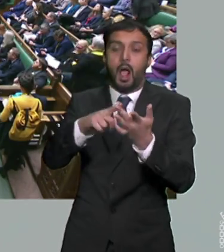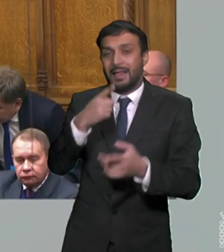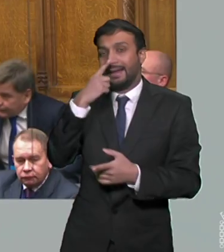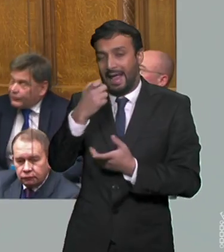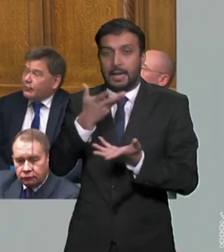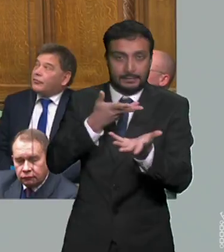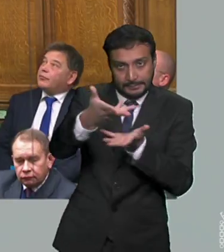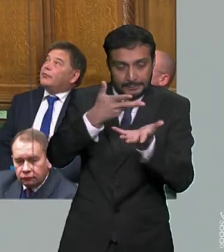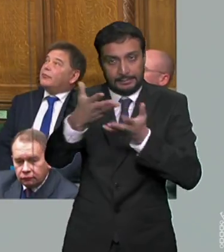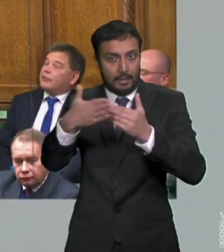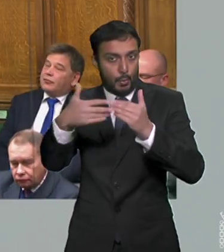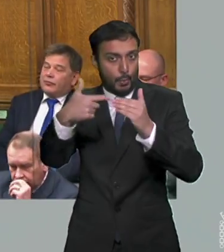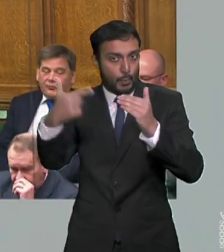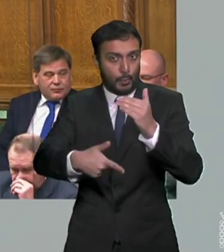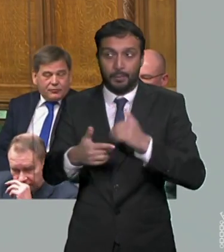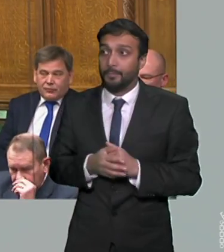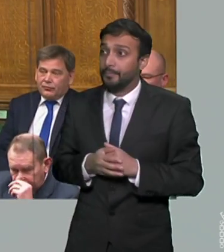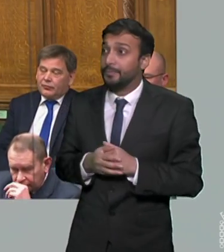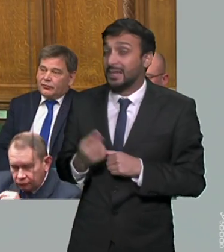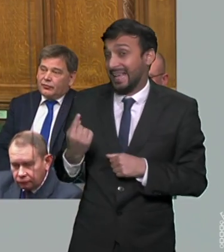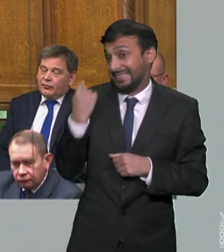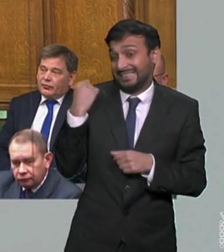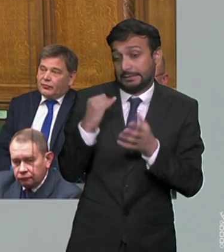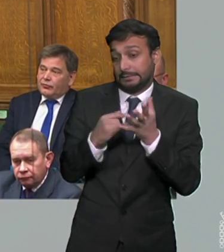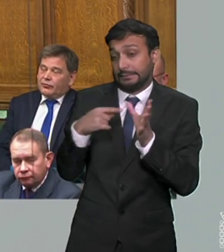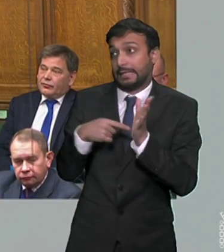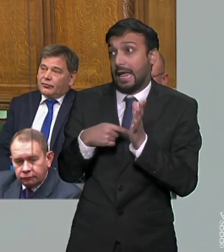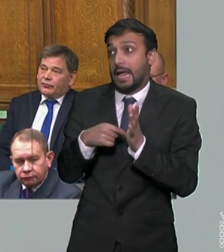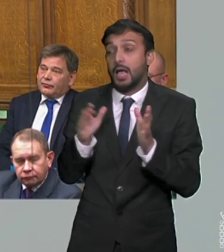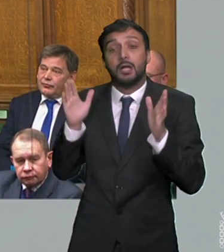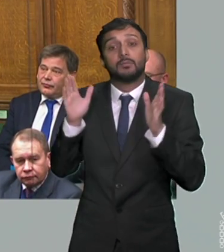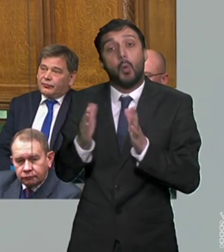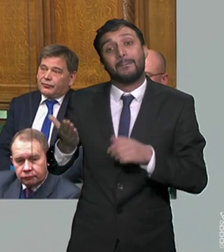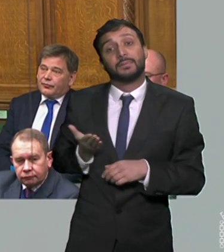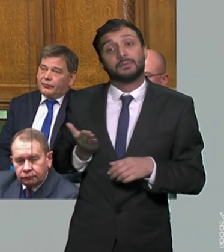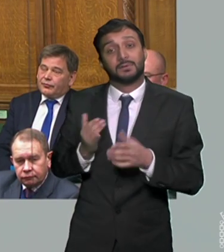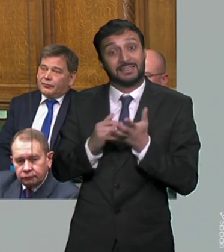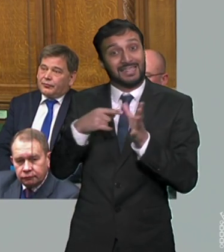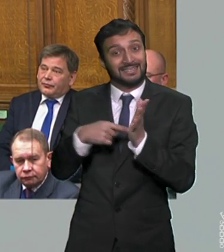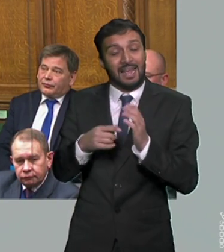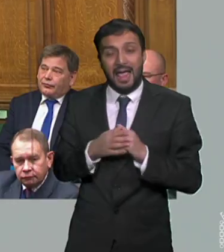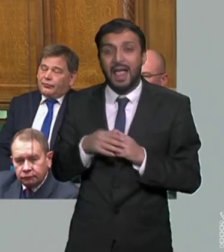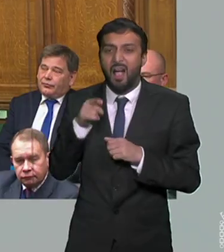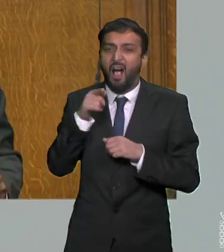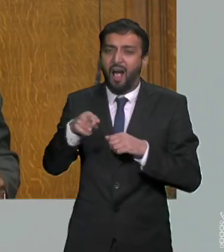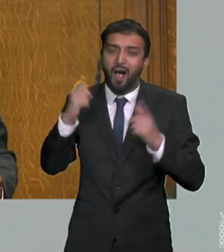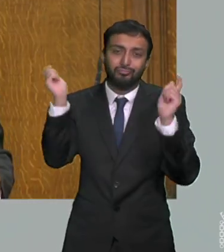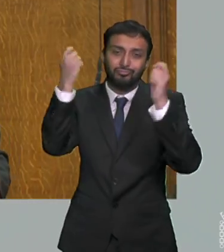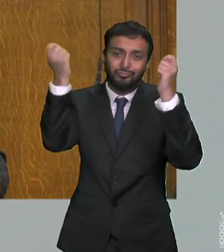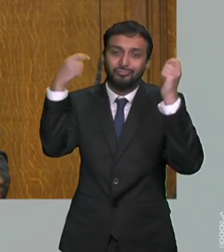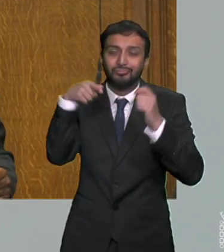We have just had Small Business Saturday, when we marked the important impact small businesses have on our local communities.